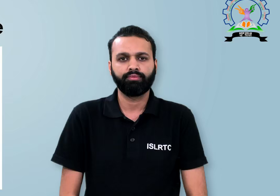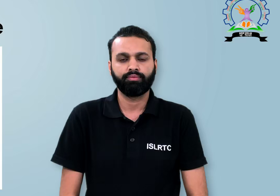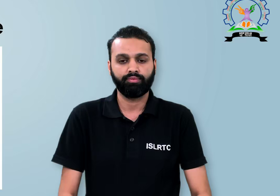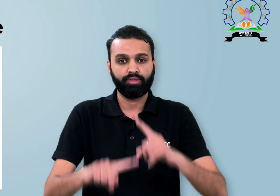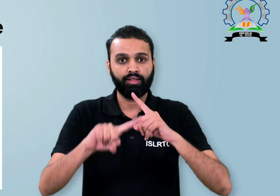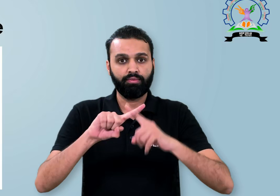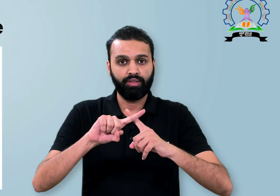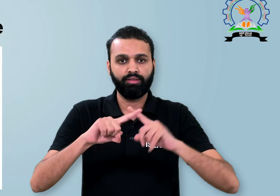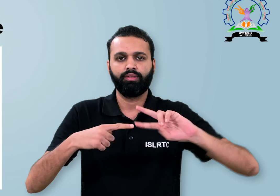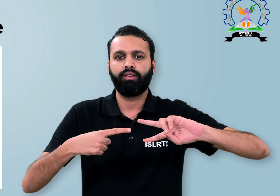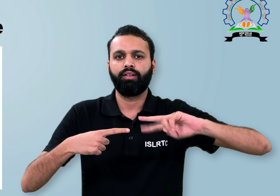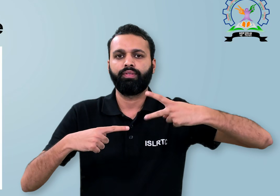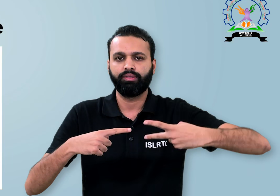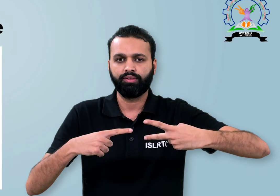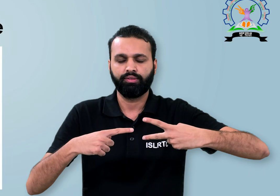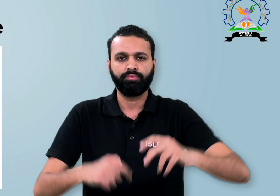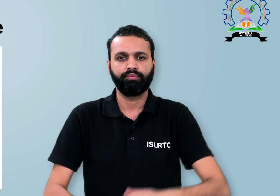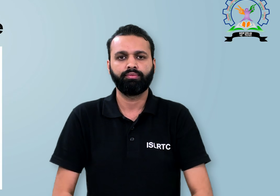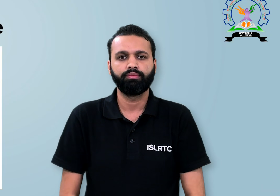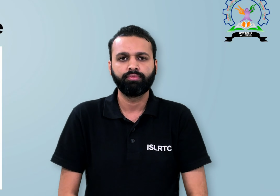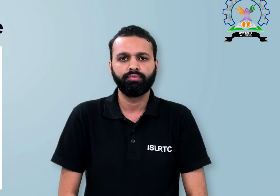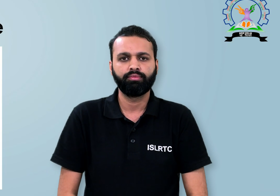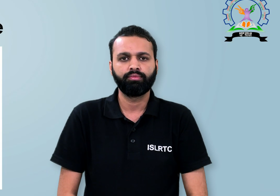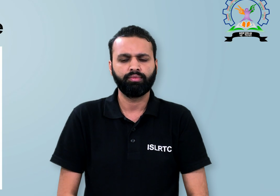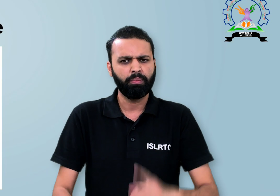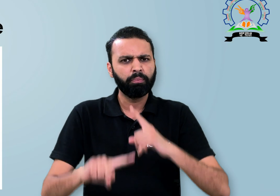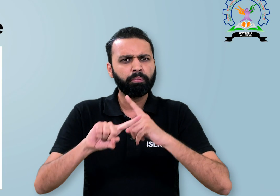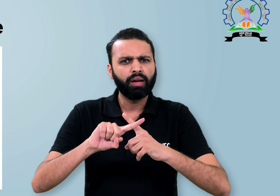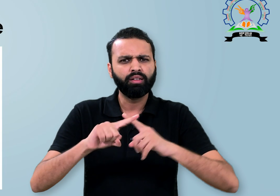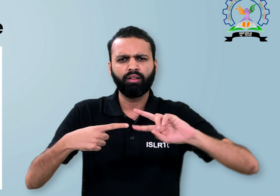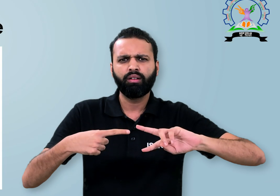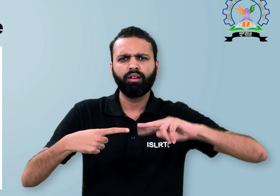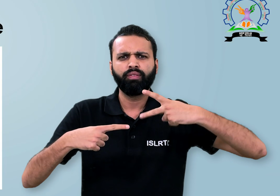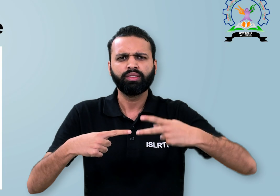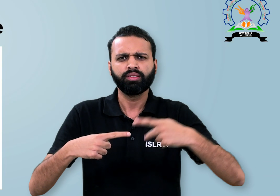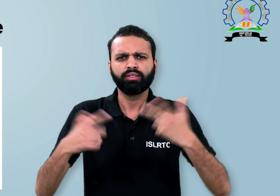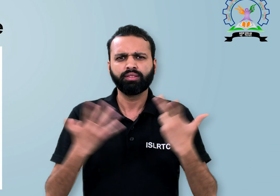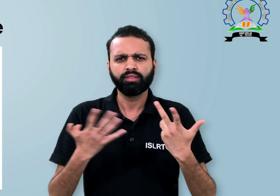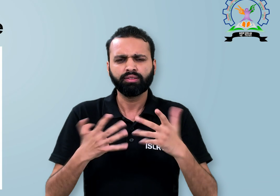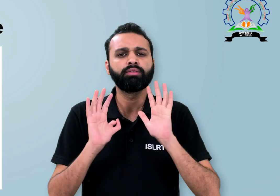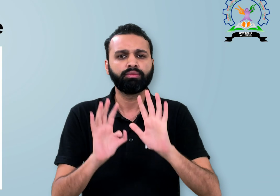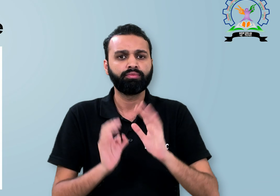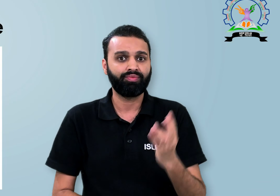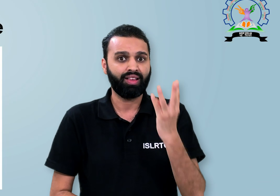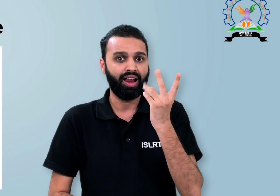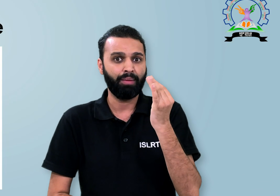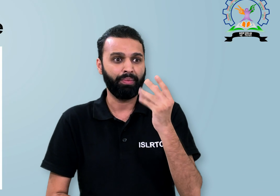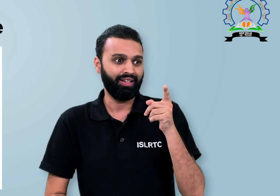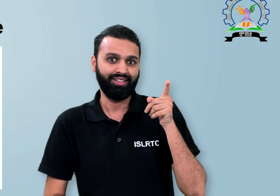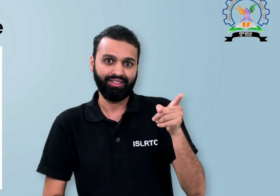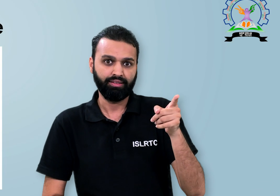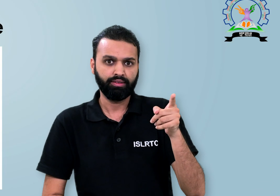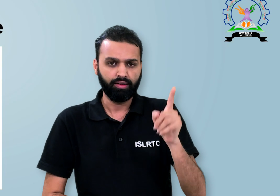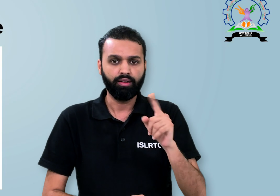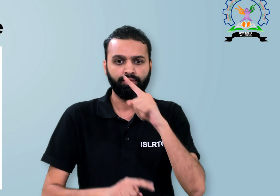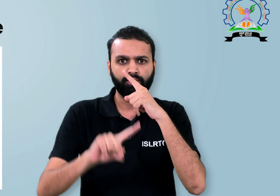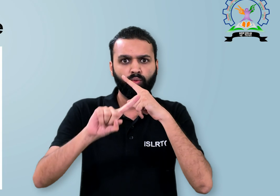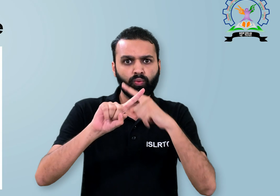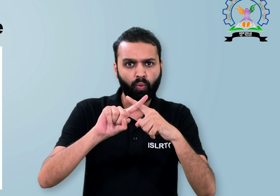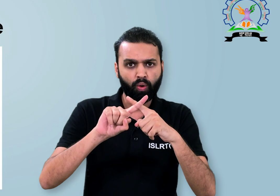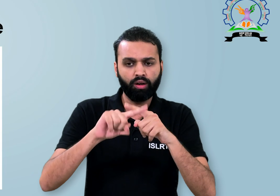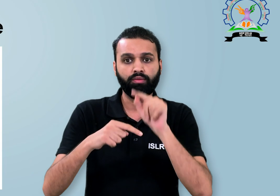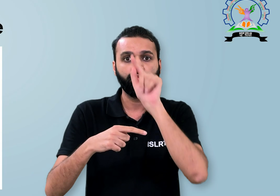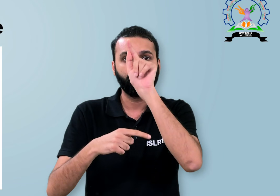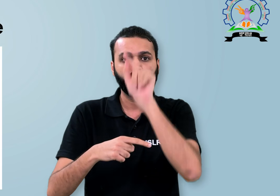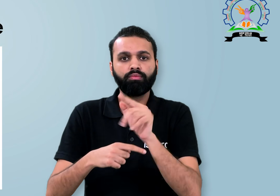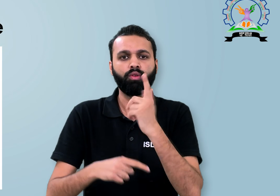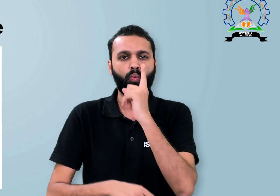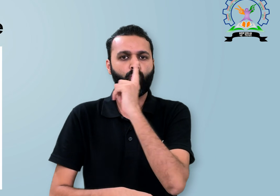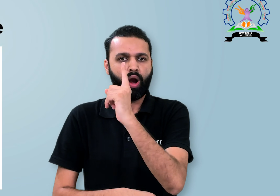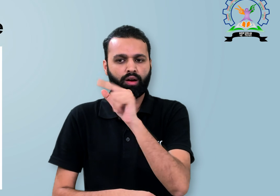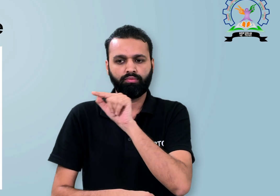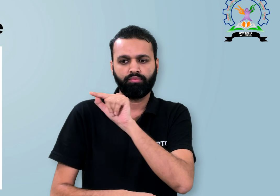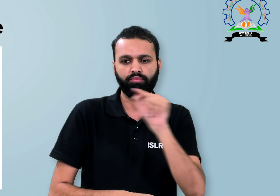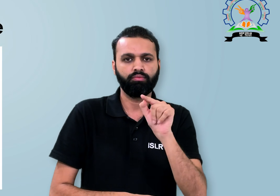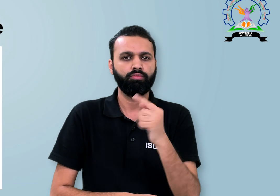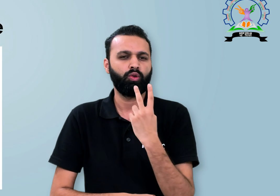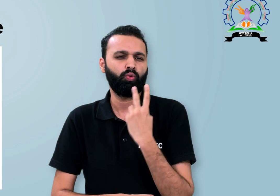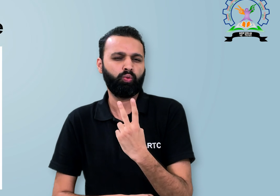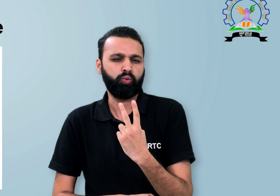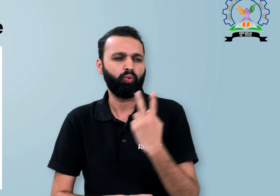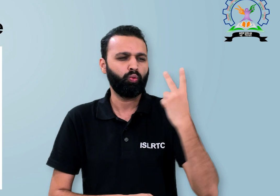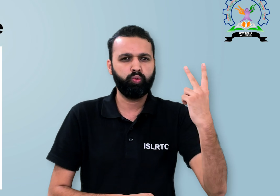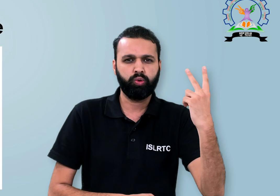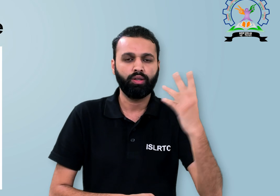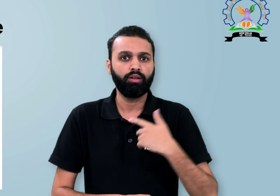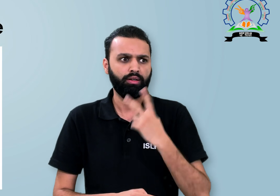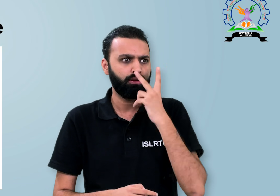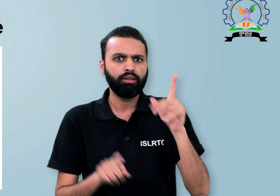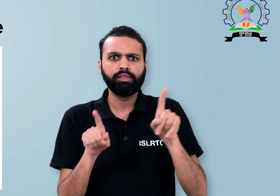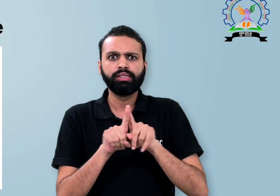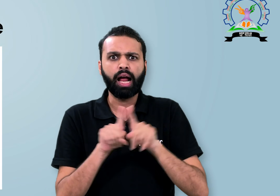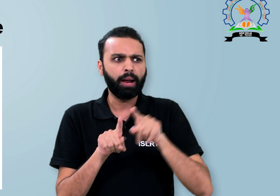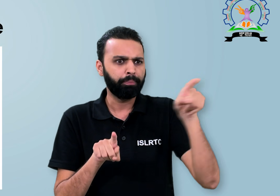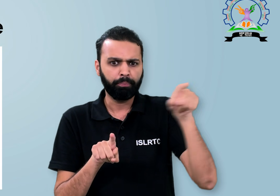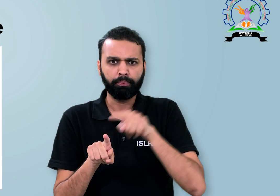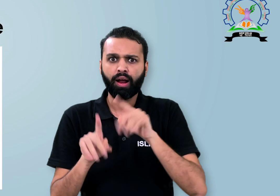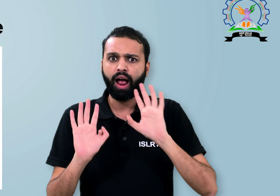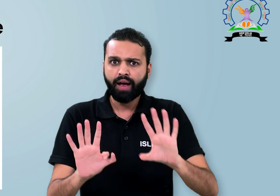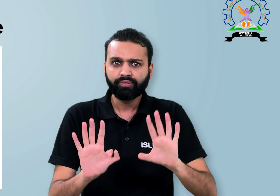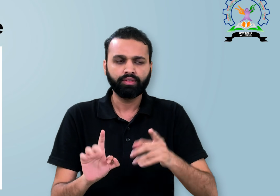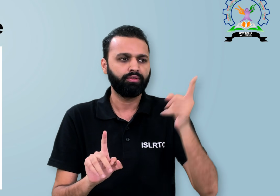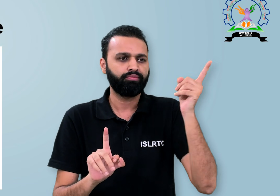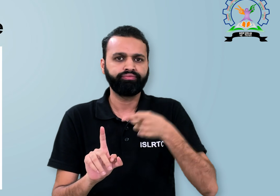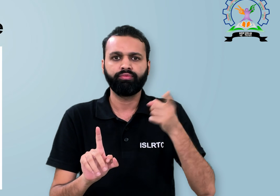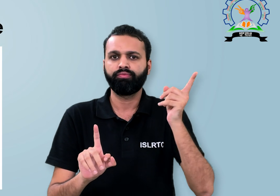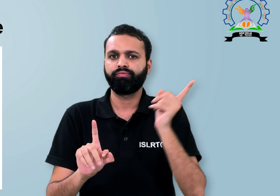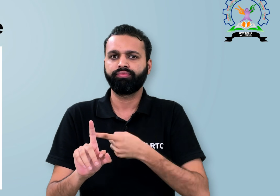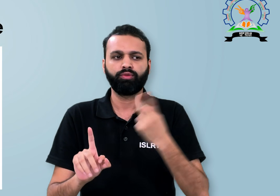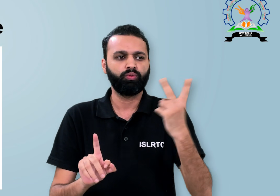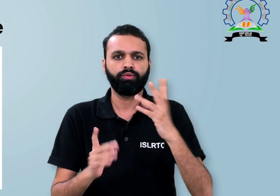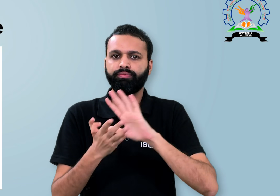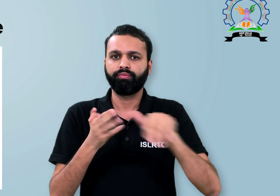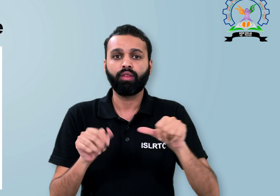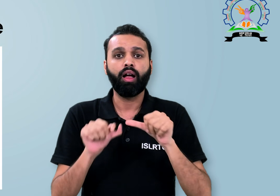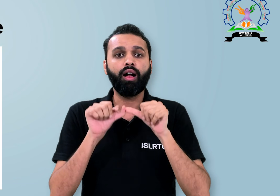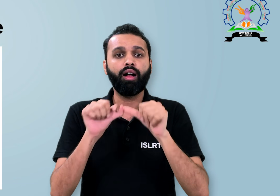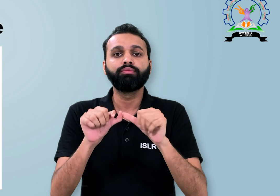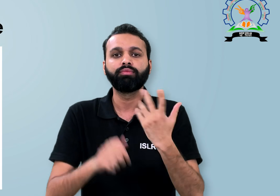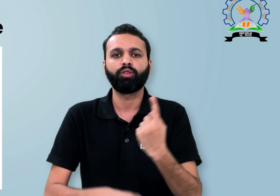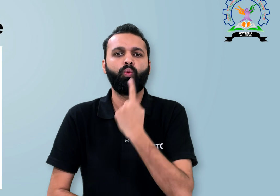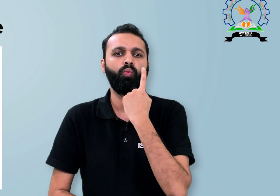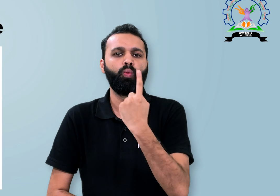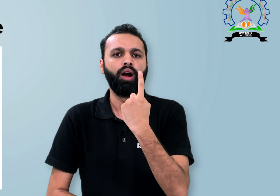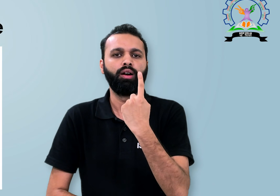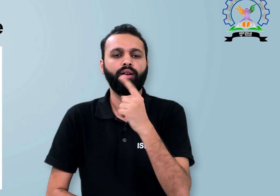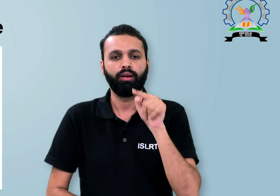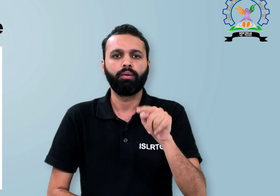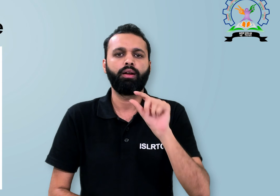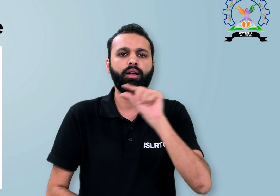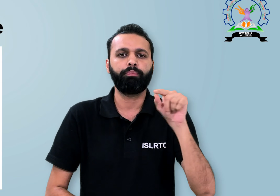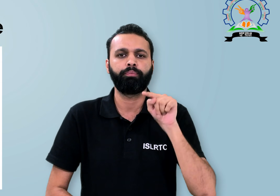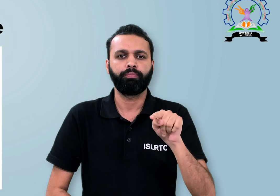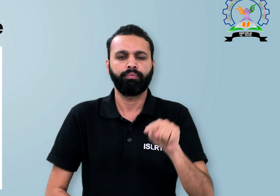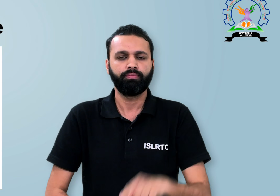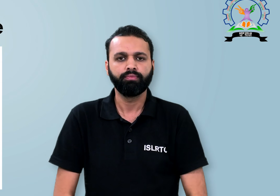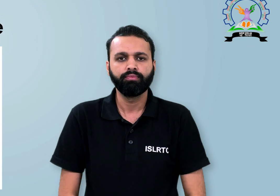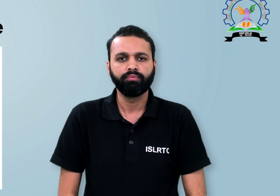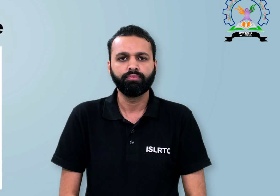Multiplicative Inverse Multiplicative Inverse is the number that, when multiplied by the original number, gives the product as 1. For a non-zero number a, its multiplicative inverse is 1/a.